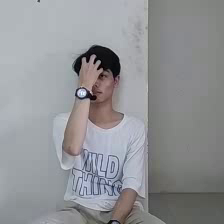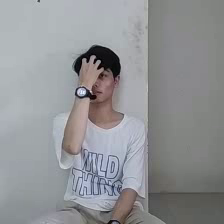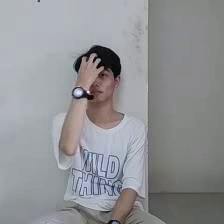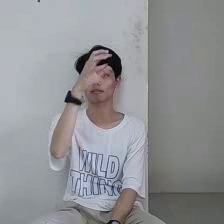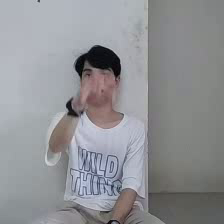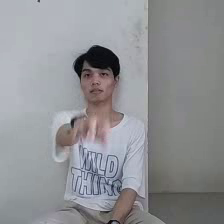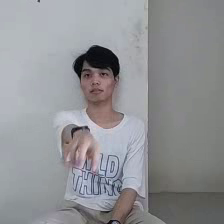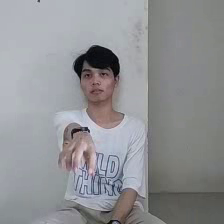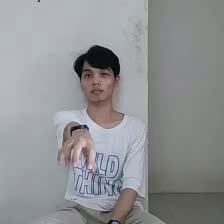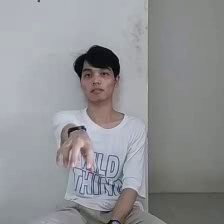Áp dụng